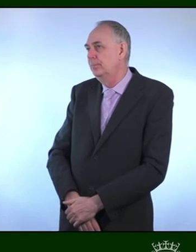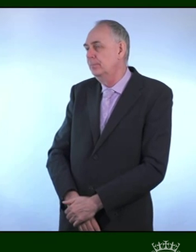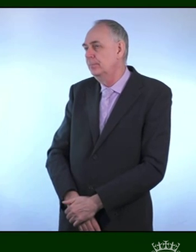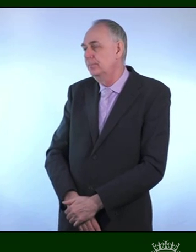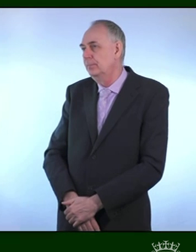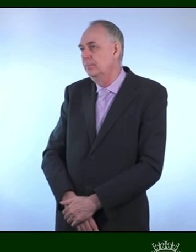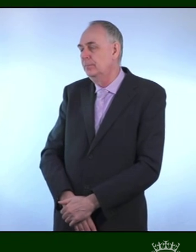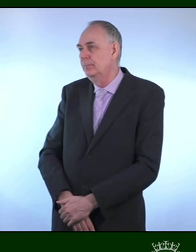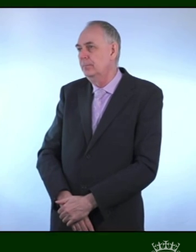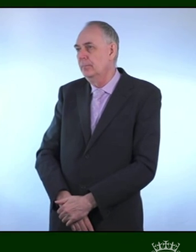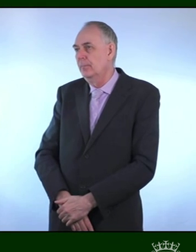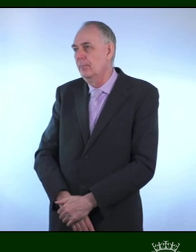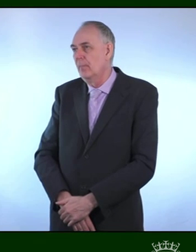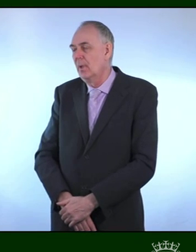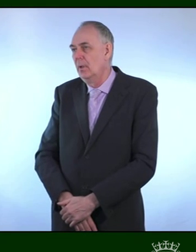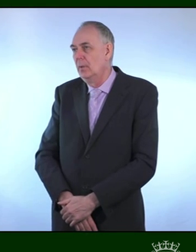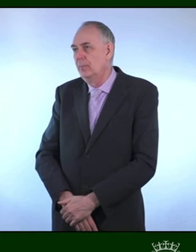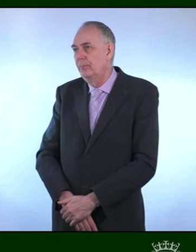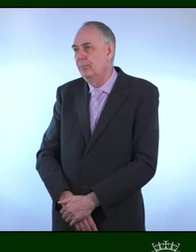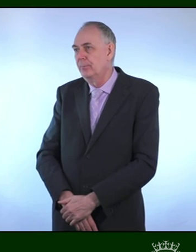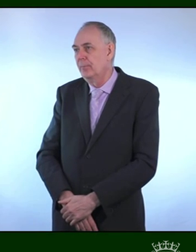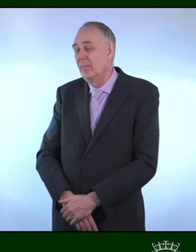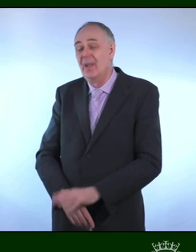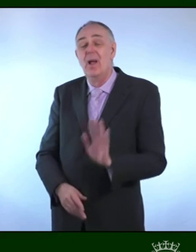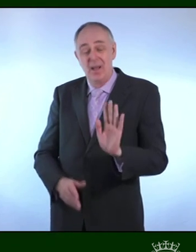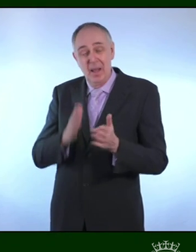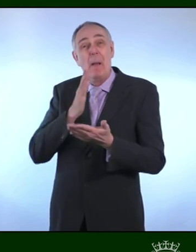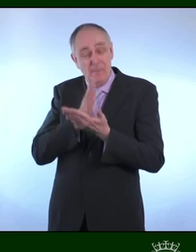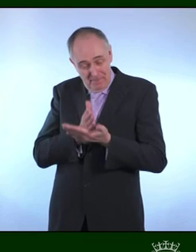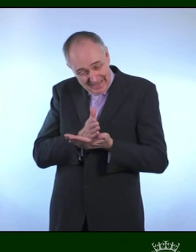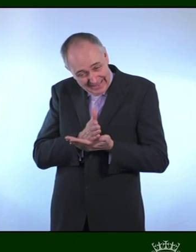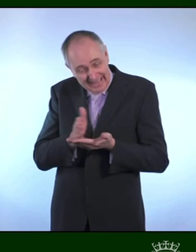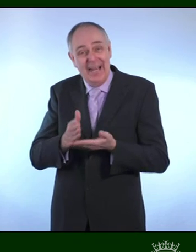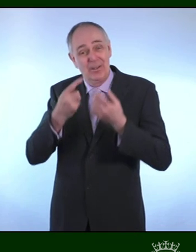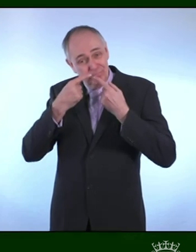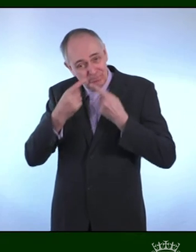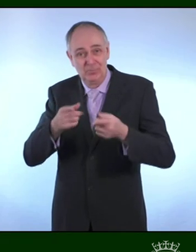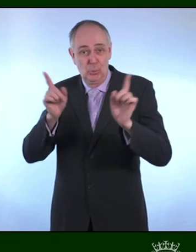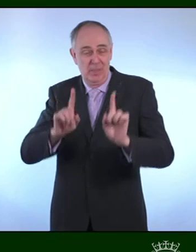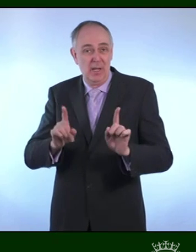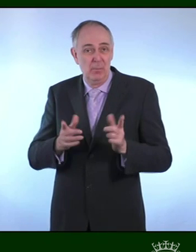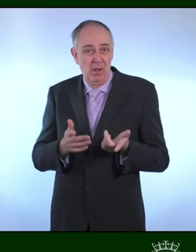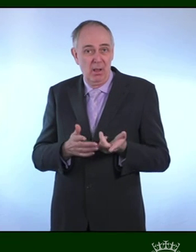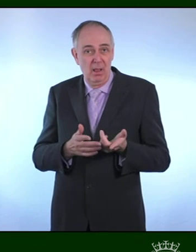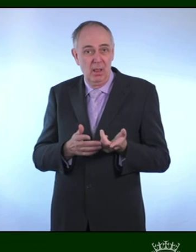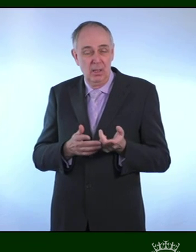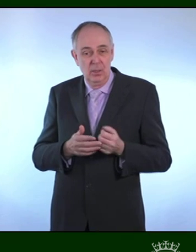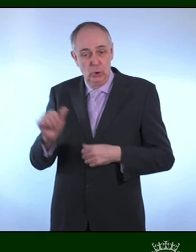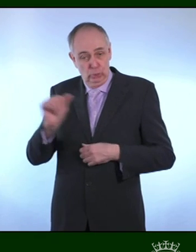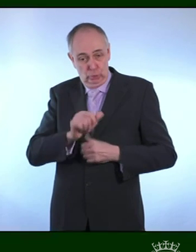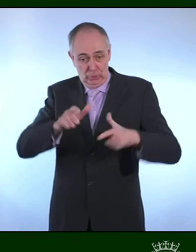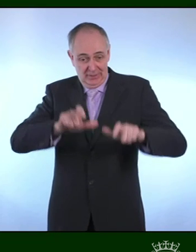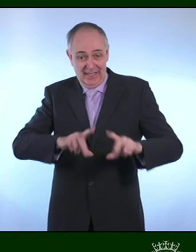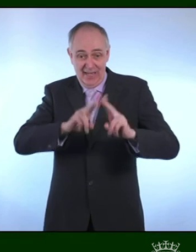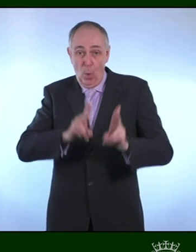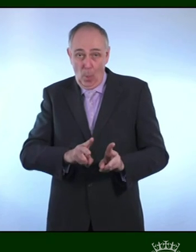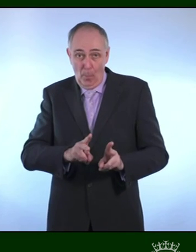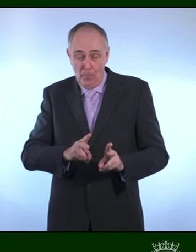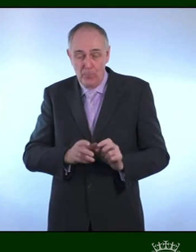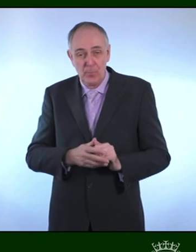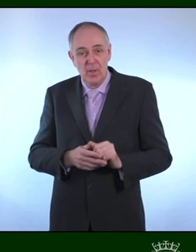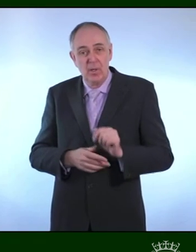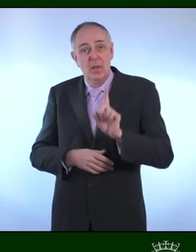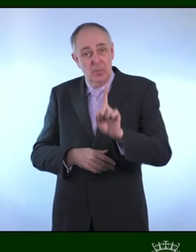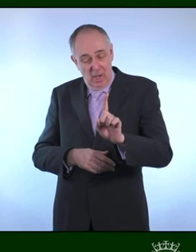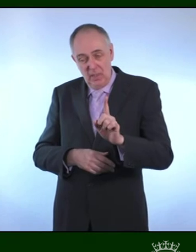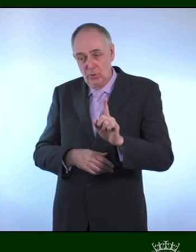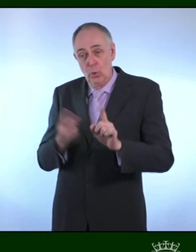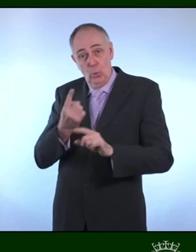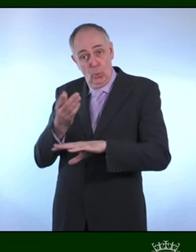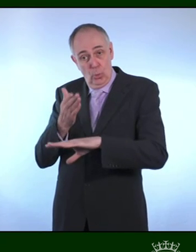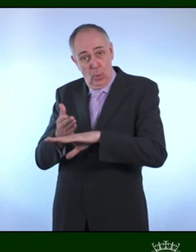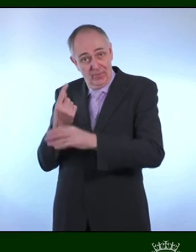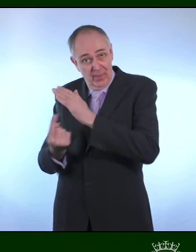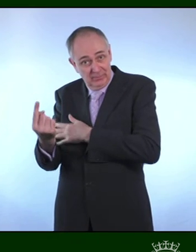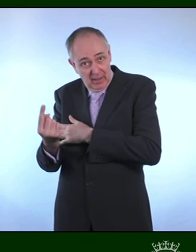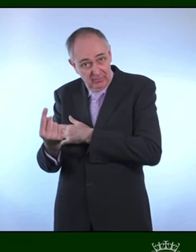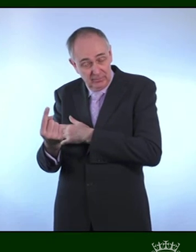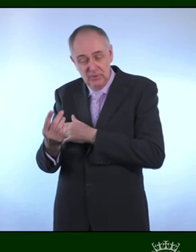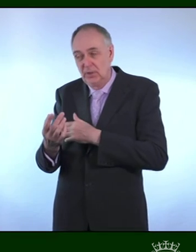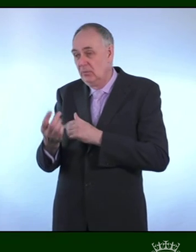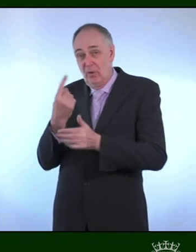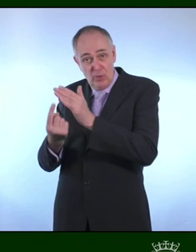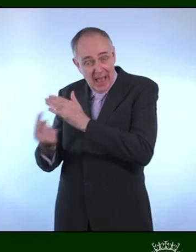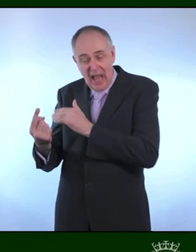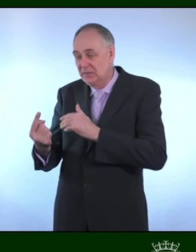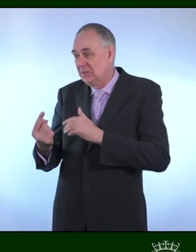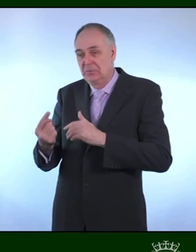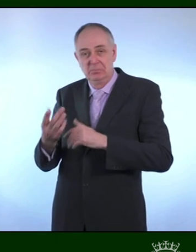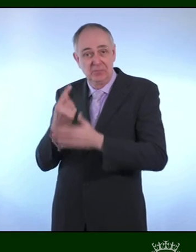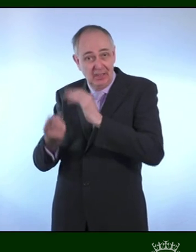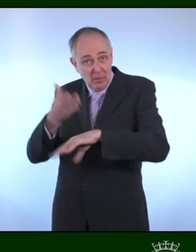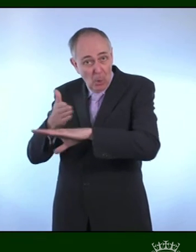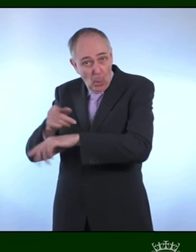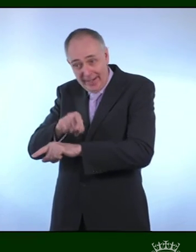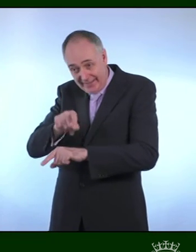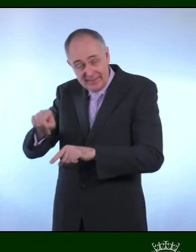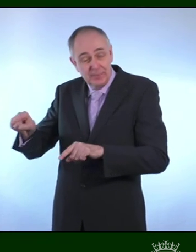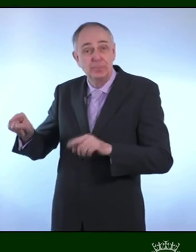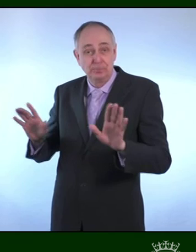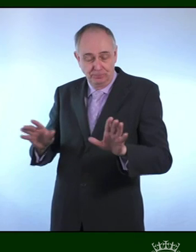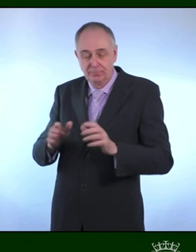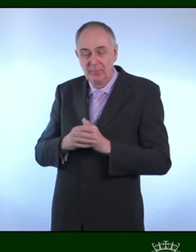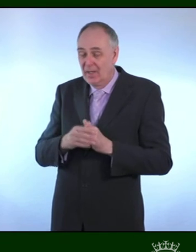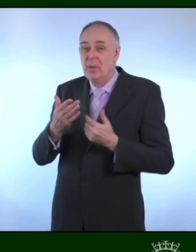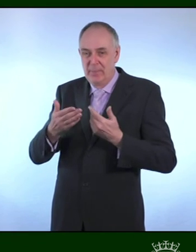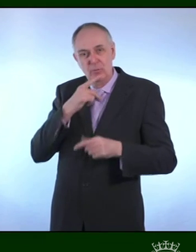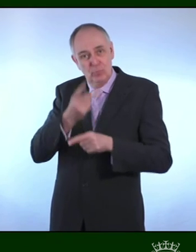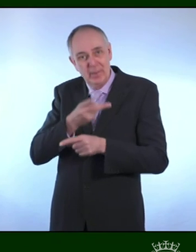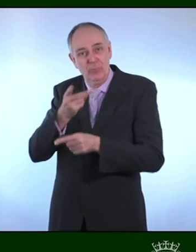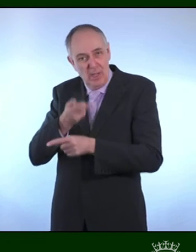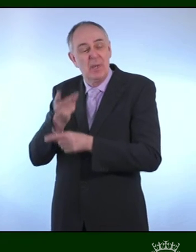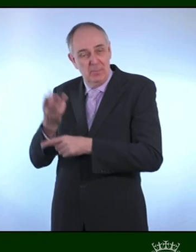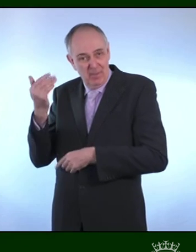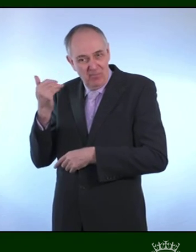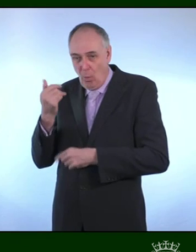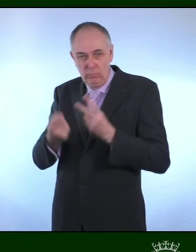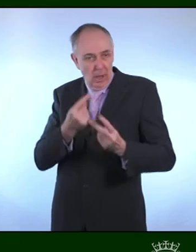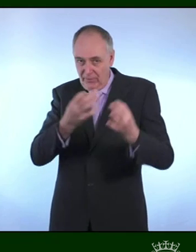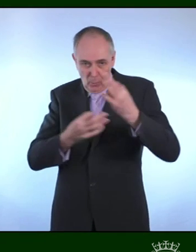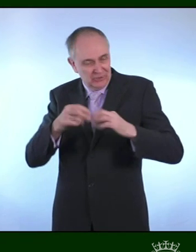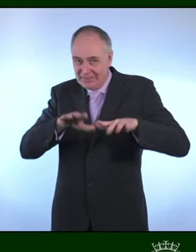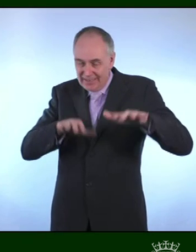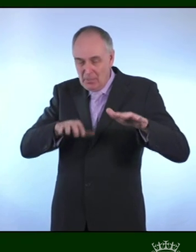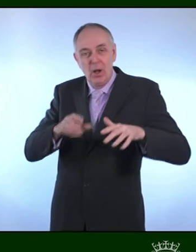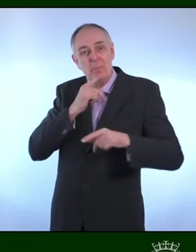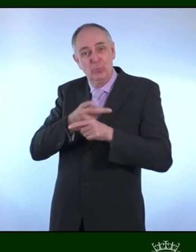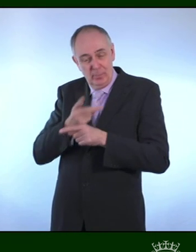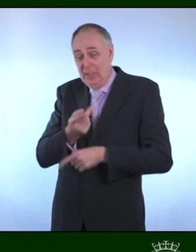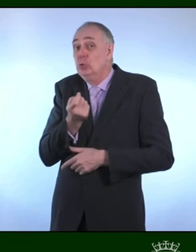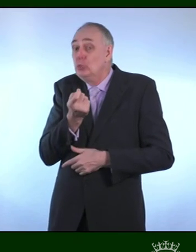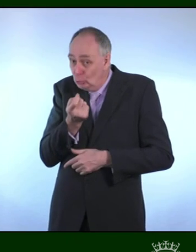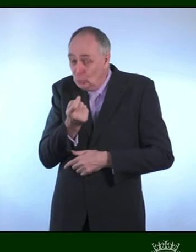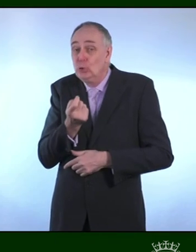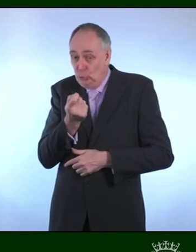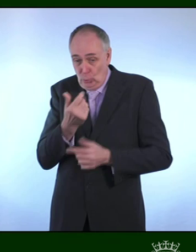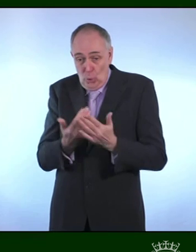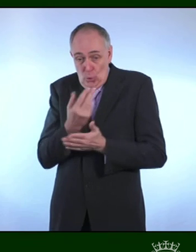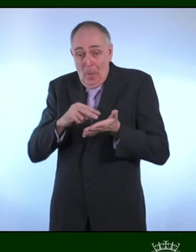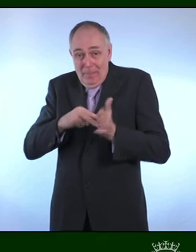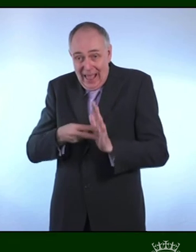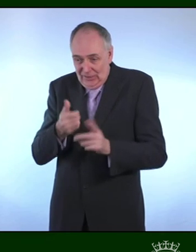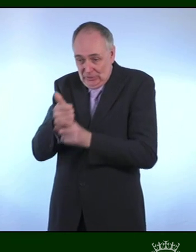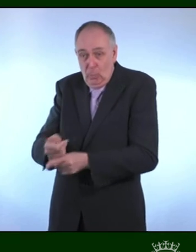We are making it absolutely clear to everybody in this country that they should stay at home and save lives, but when it comes to the self-employed and the particular pressures that the right honourable Gentleman raises, as I think I have now said several times in this Chamber in answer to other honourable Members, we are shortly bringing forward a package.